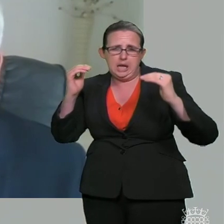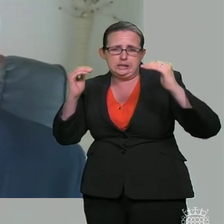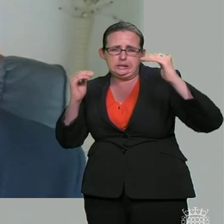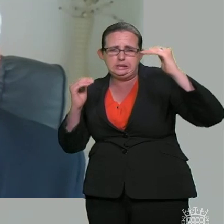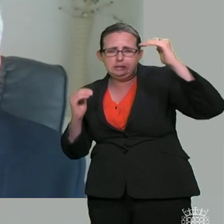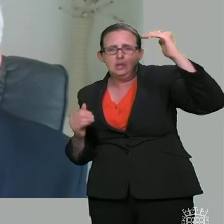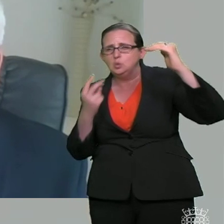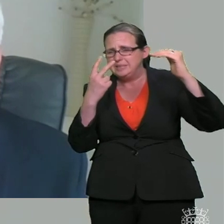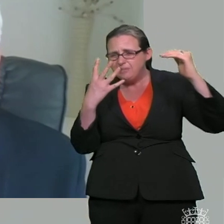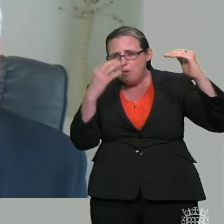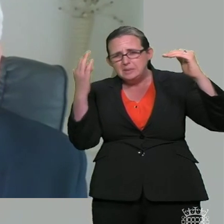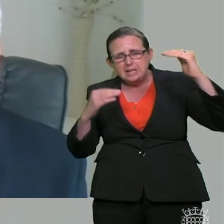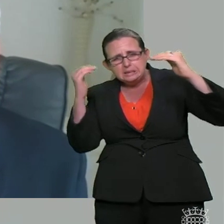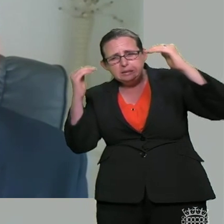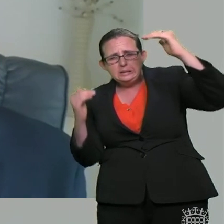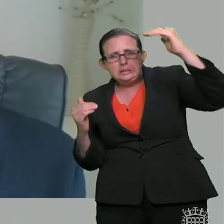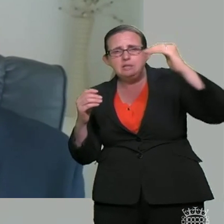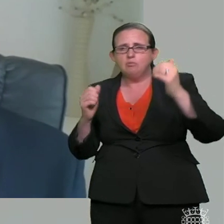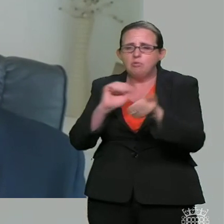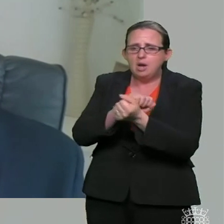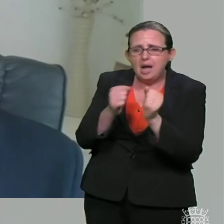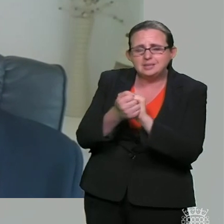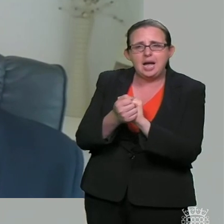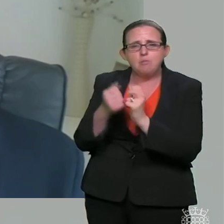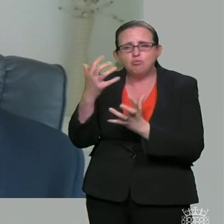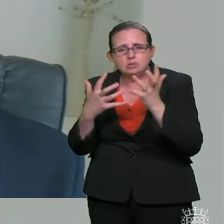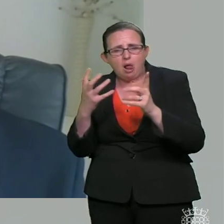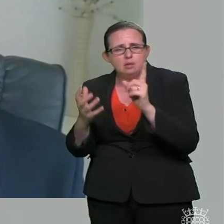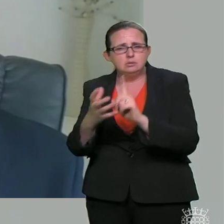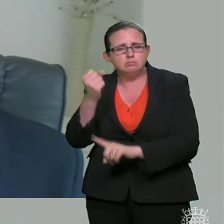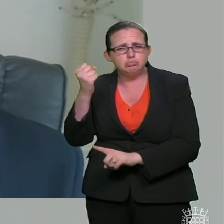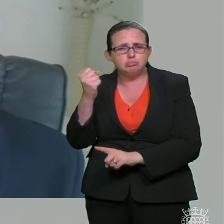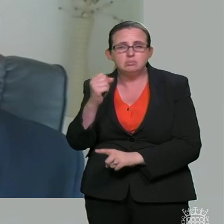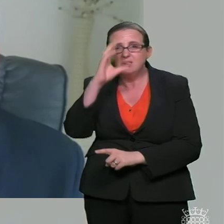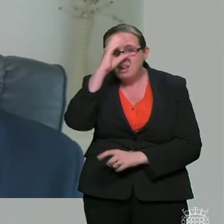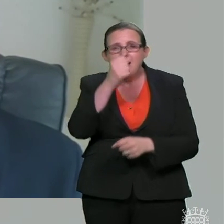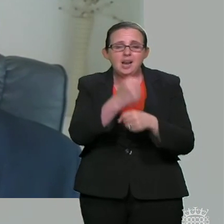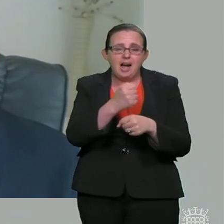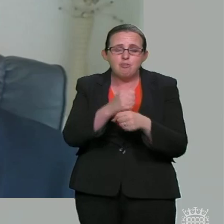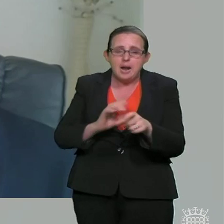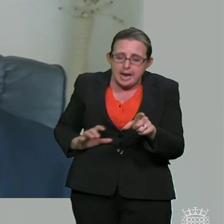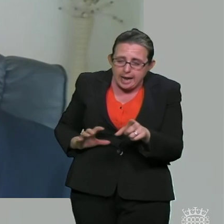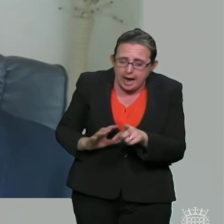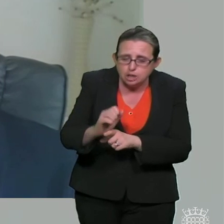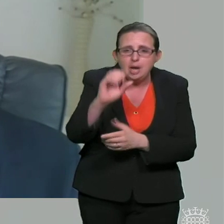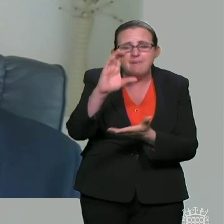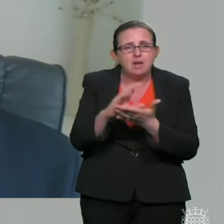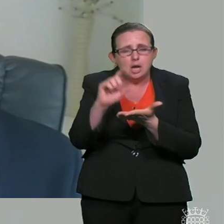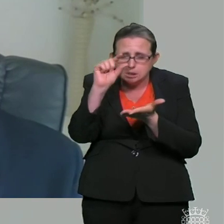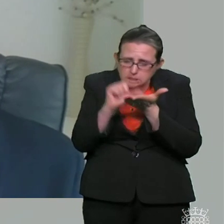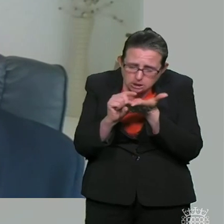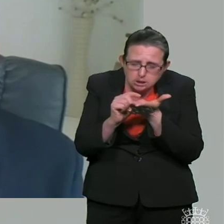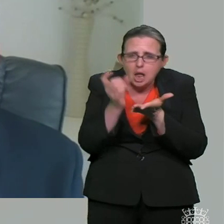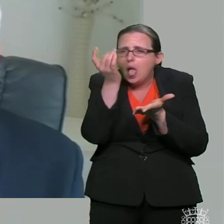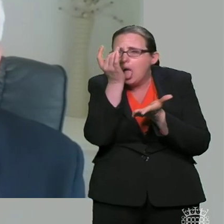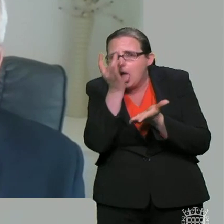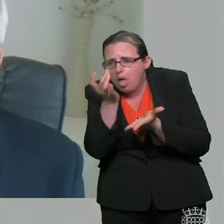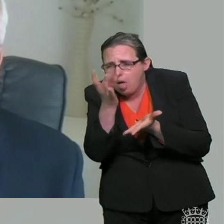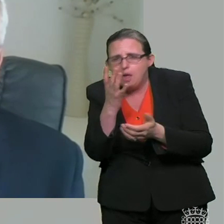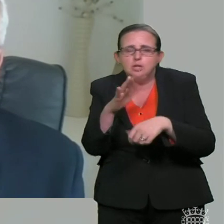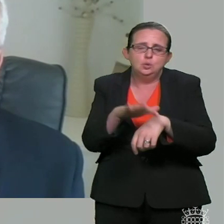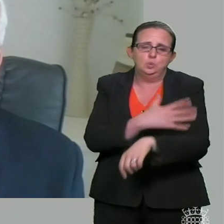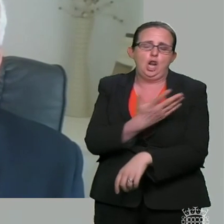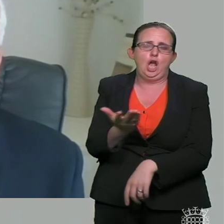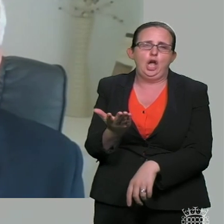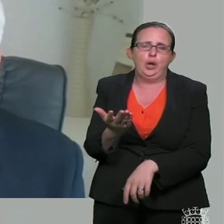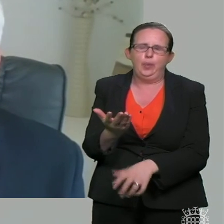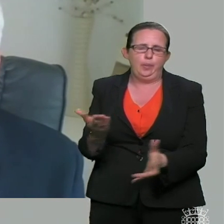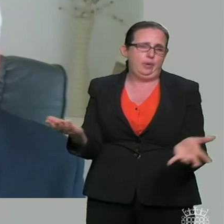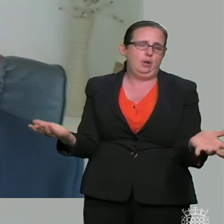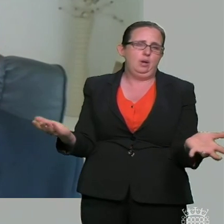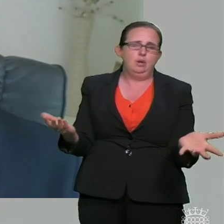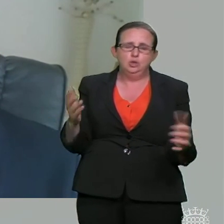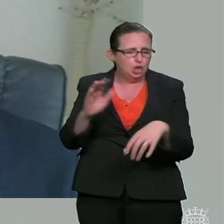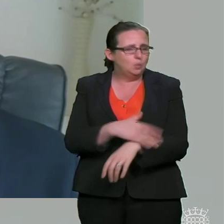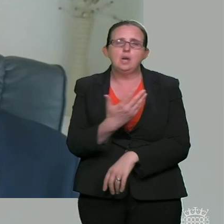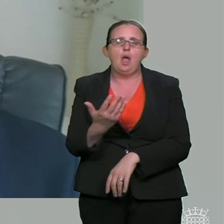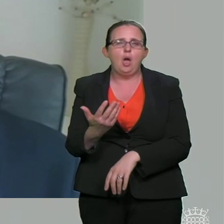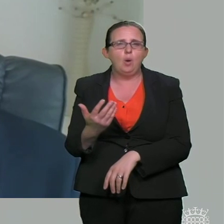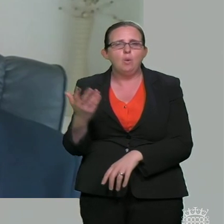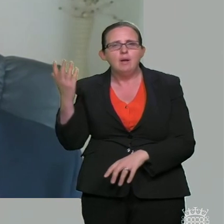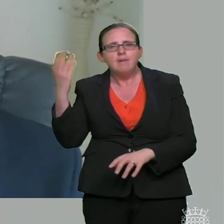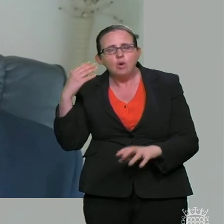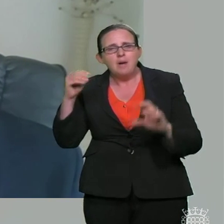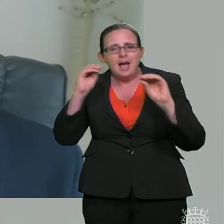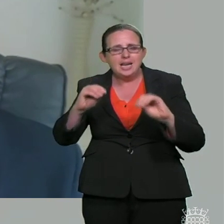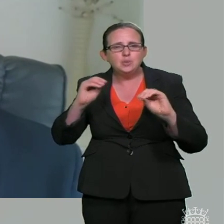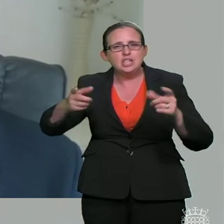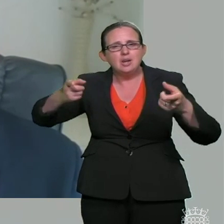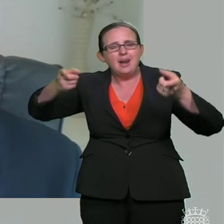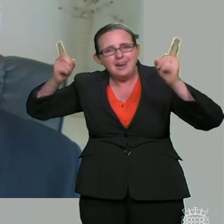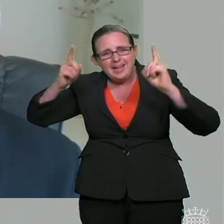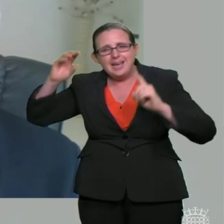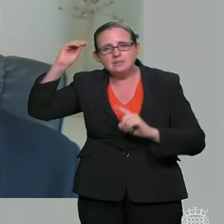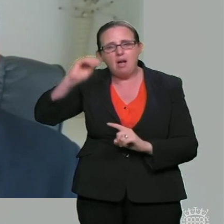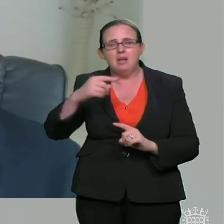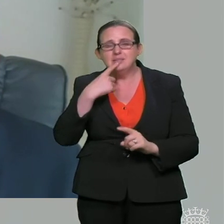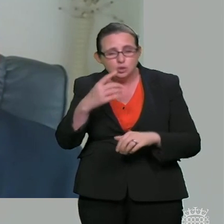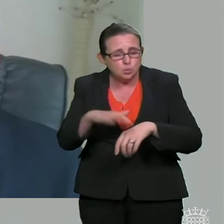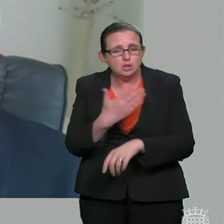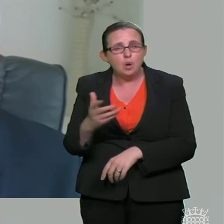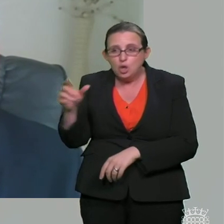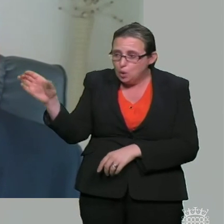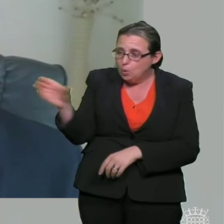That is desperate, ye knaa—really desperate. The Government’s catch-up funding is quite simply derisory, too small, too narrow, too slow—comments articulated by the former education recovery chief before his unfortunate resignation.